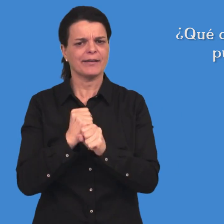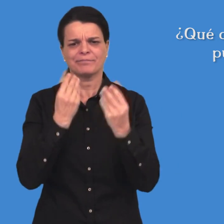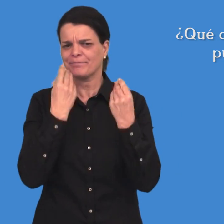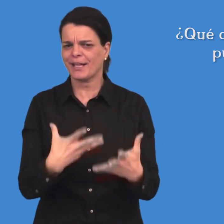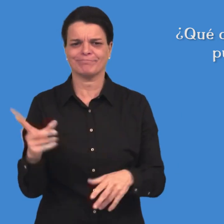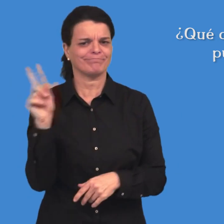bien